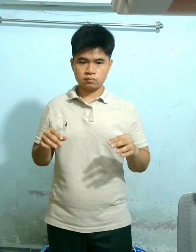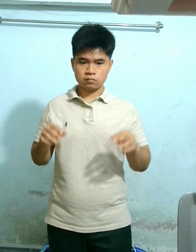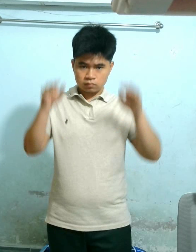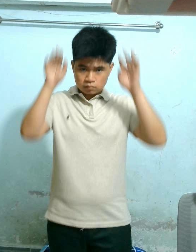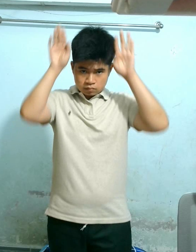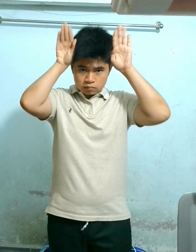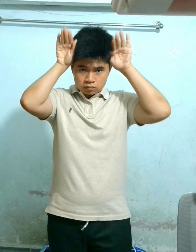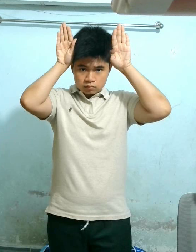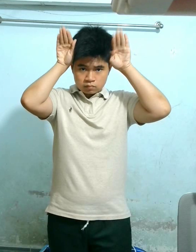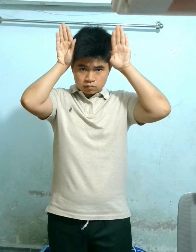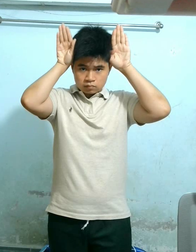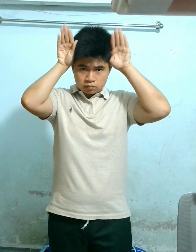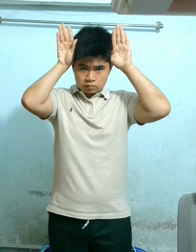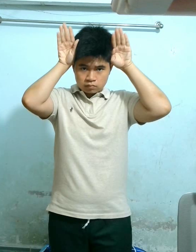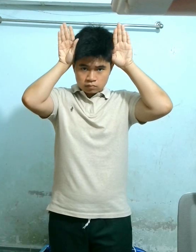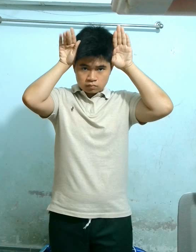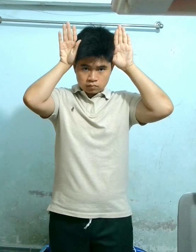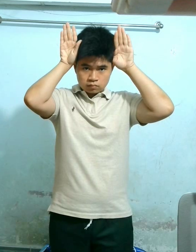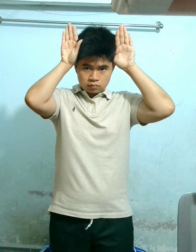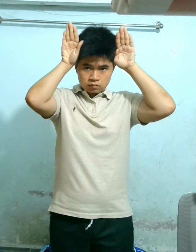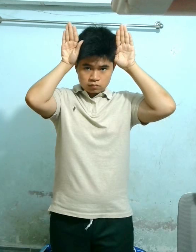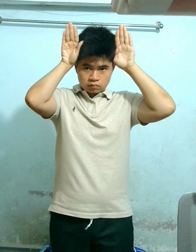cho